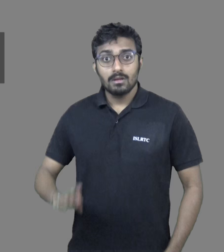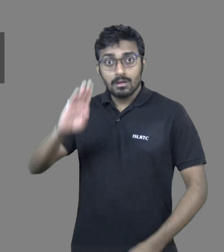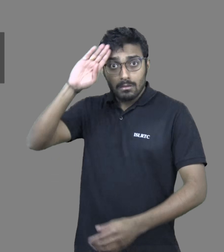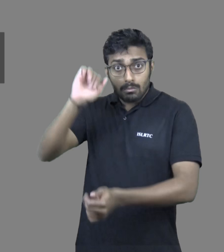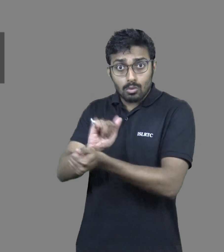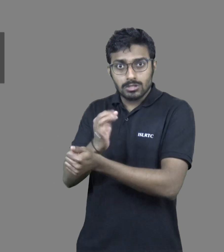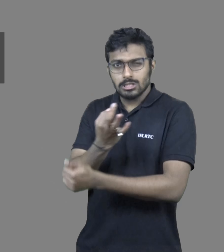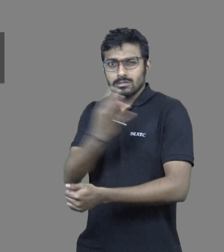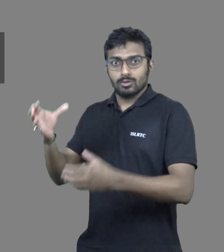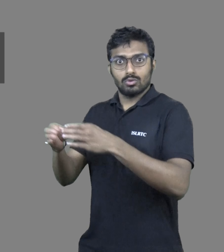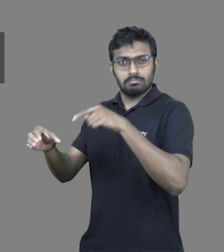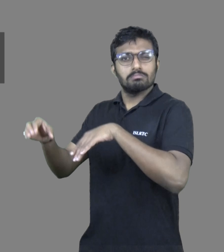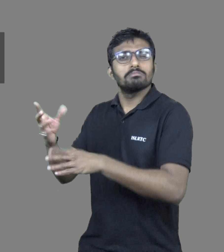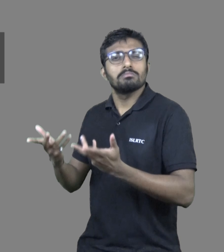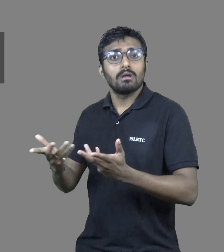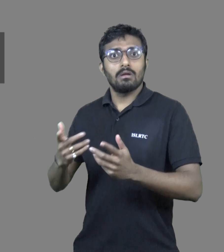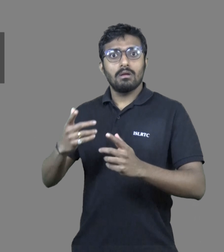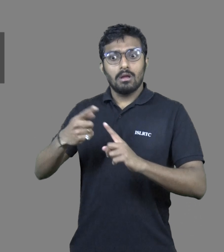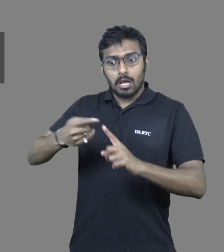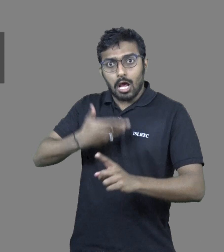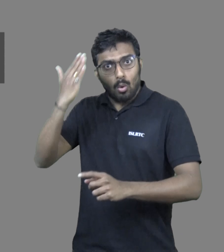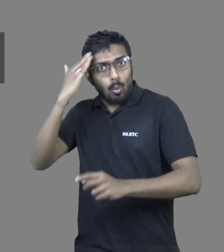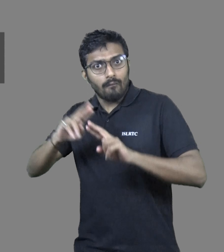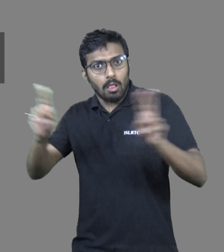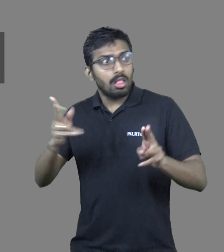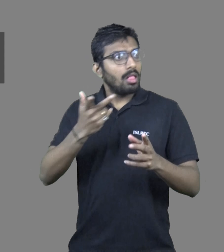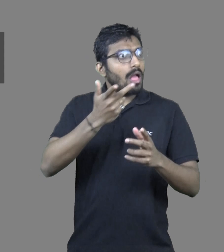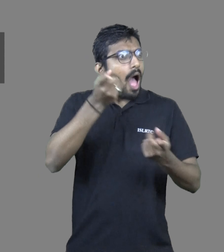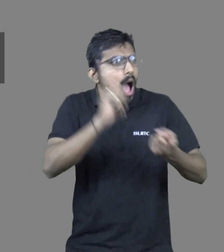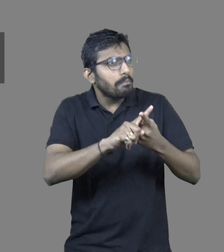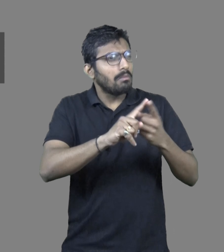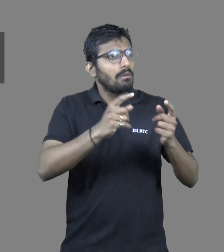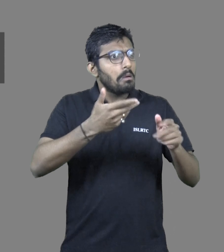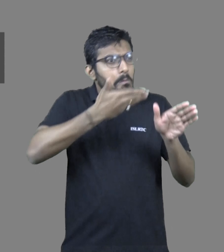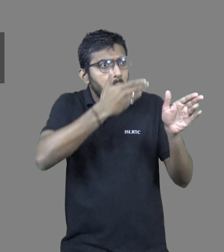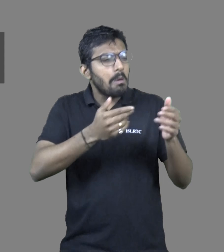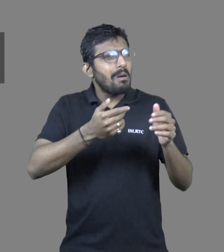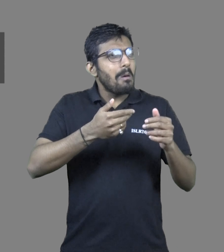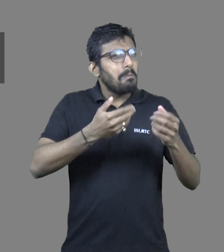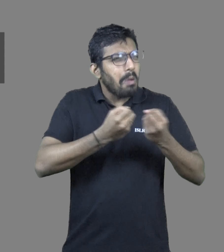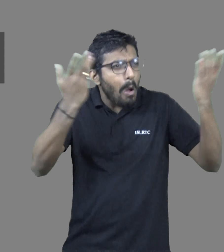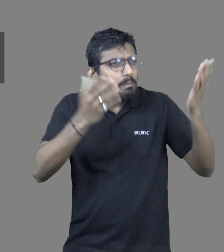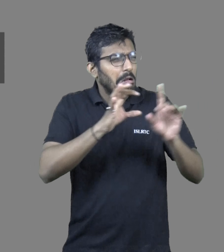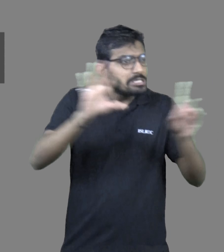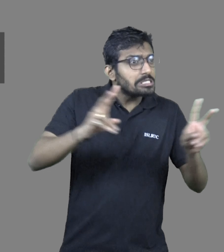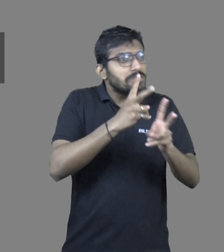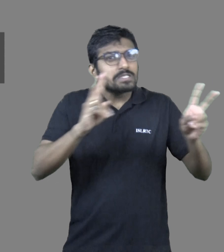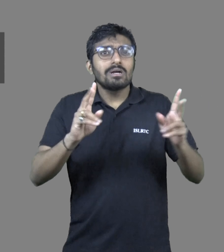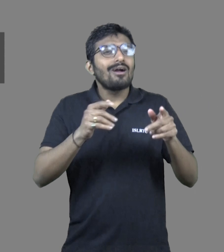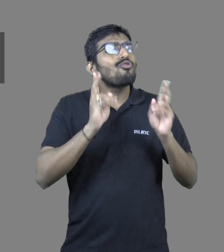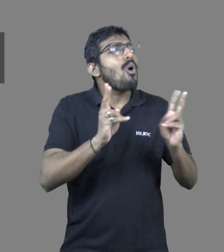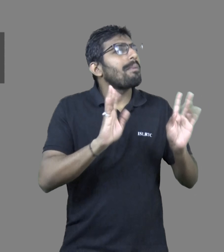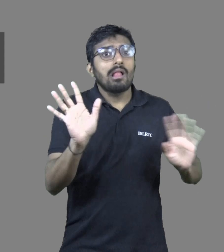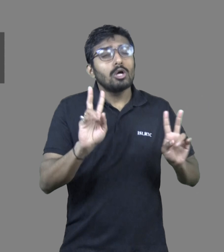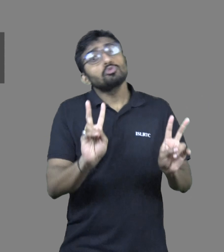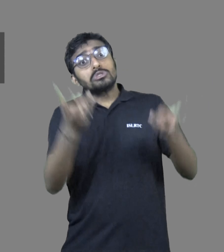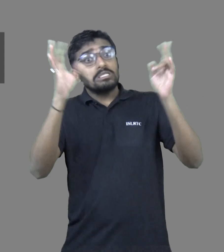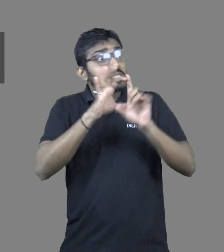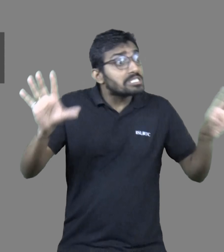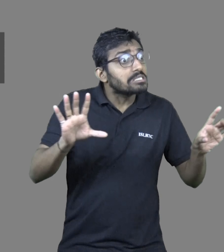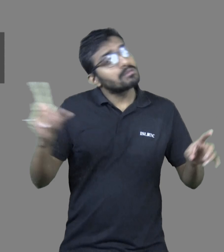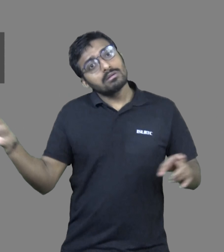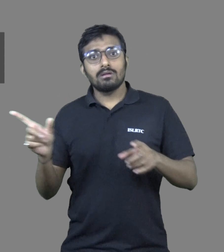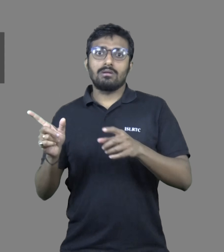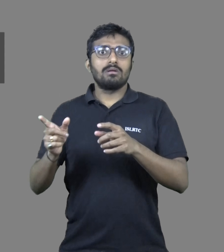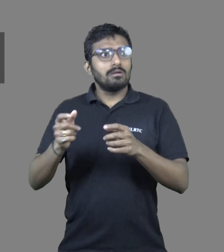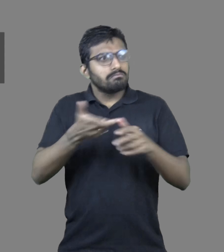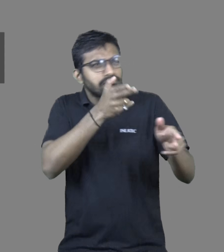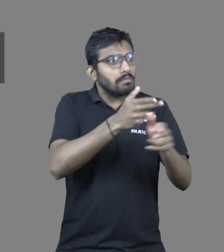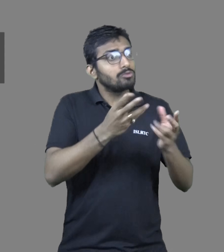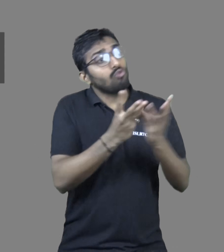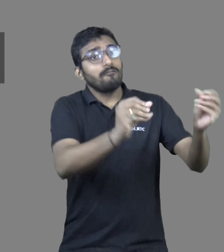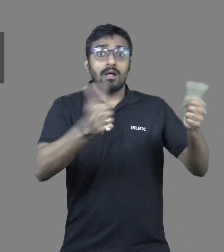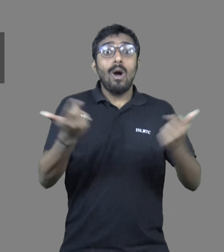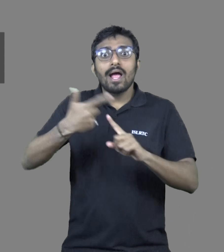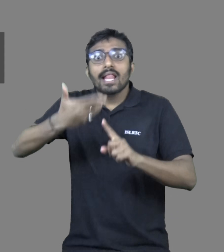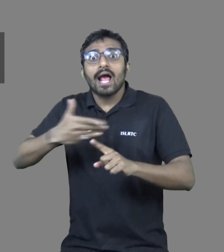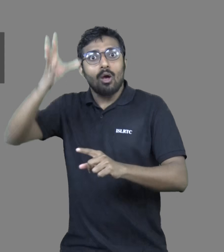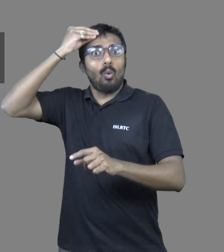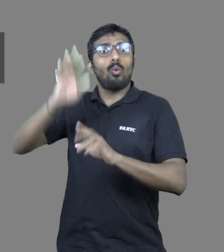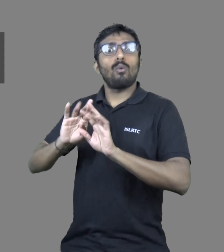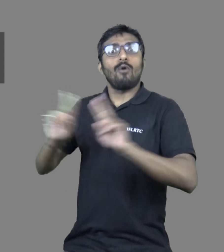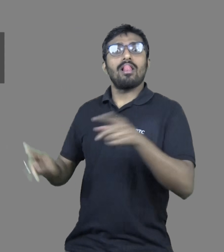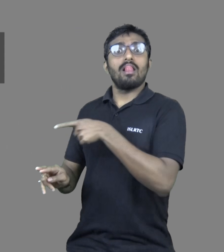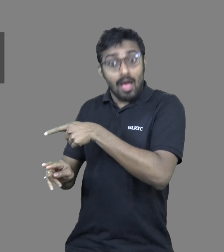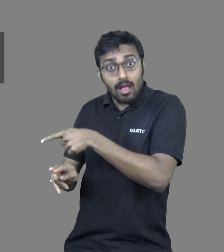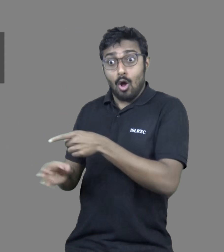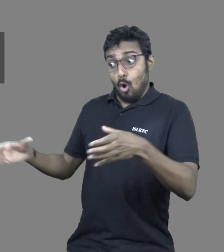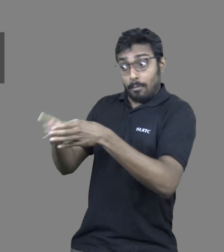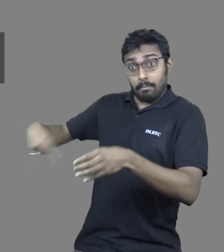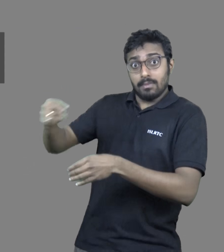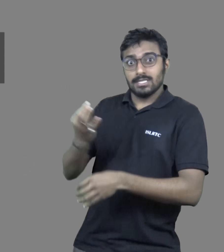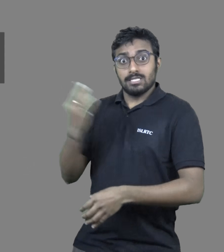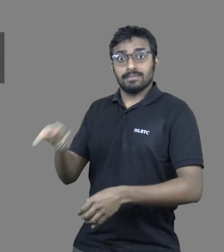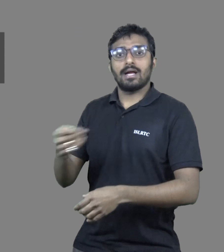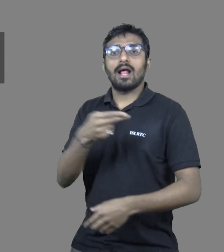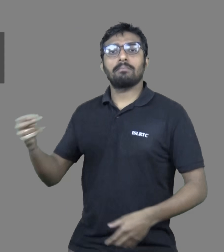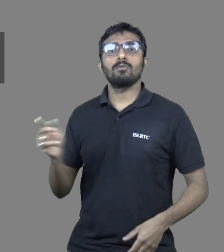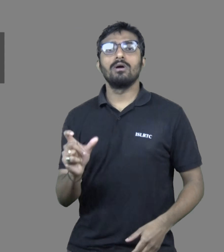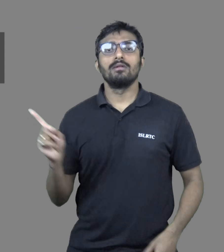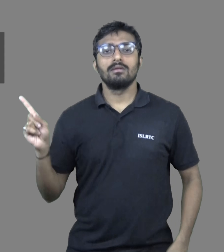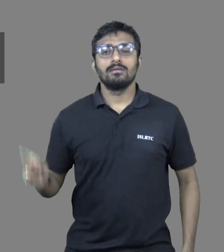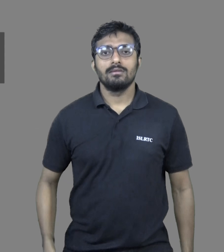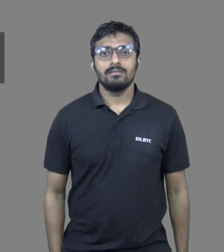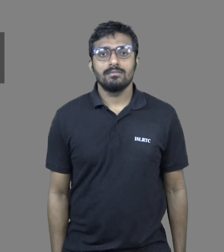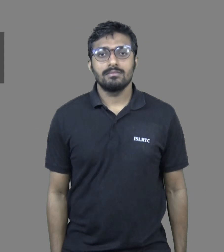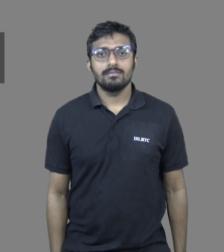SWAT (Special Weapons and Tactics) Team